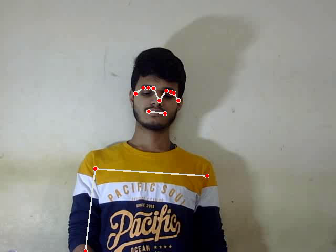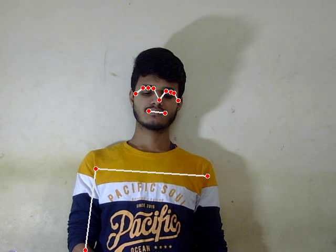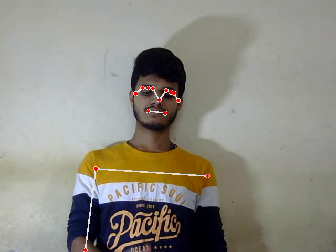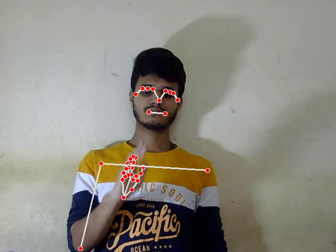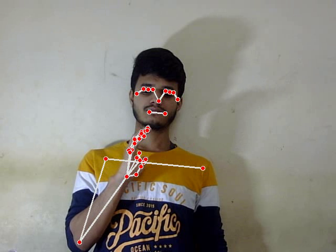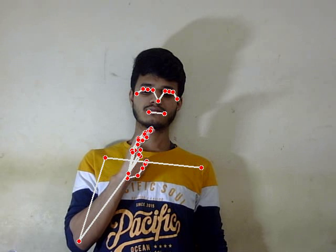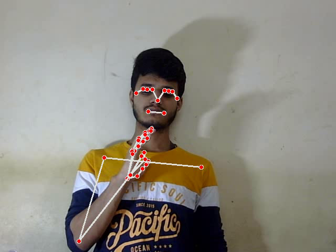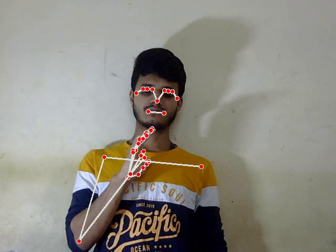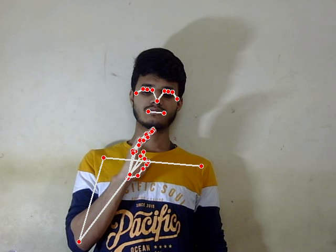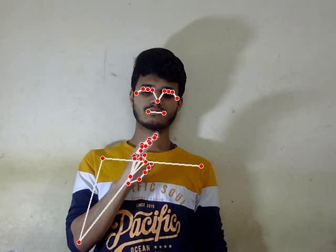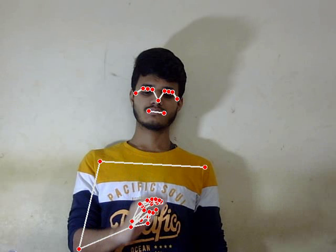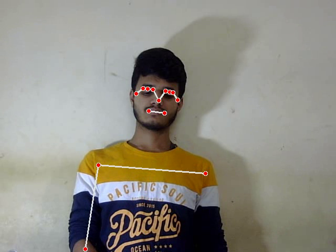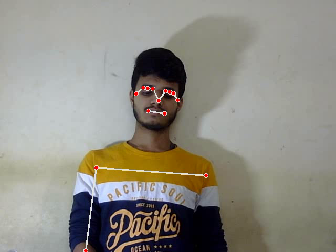fine